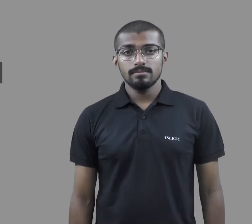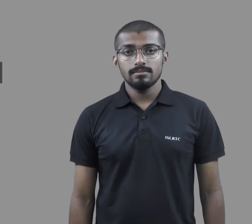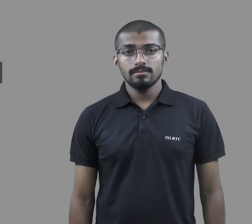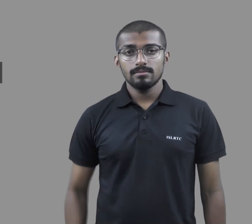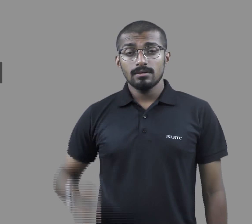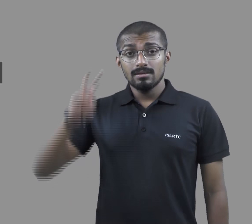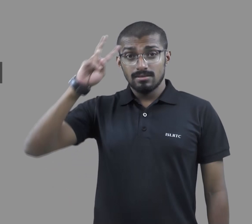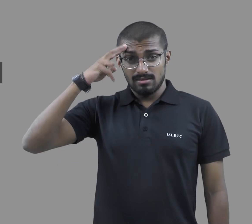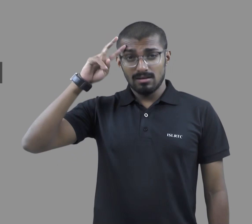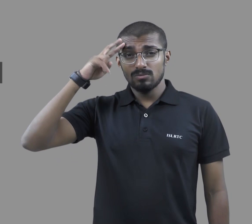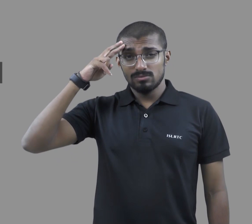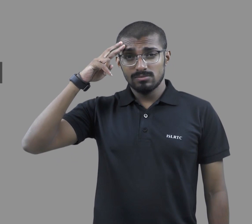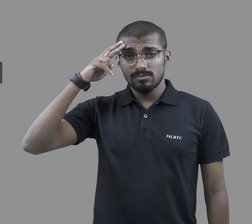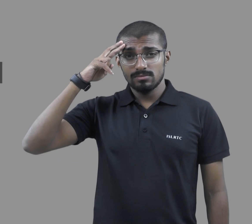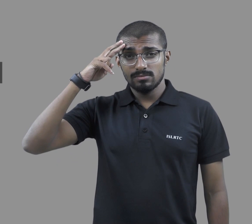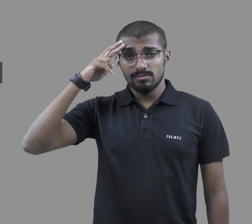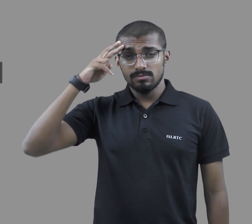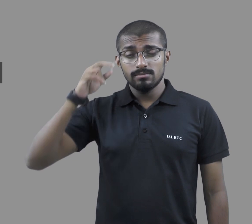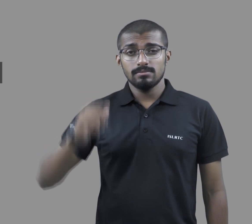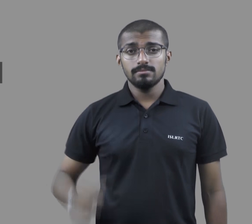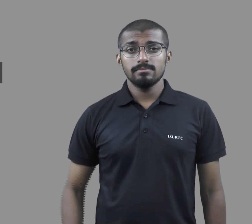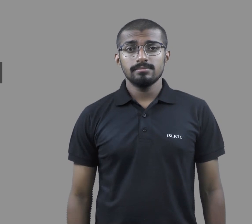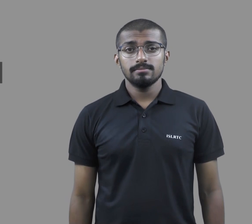Doubt